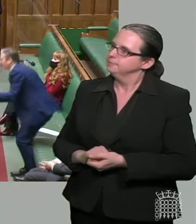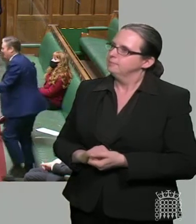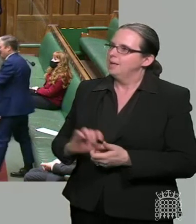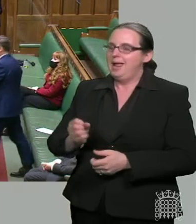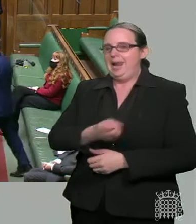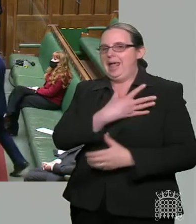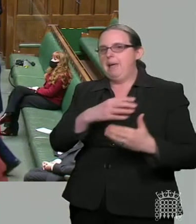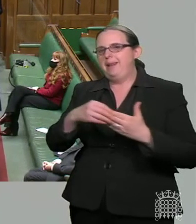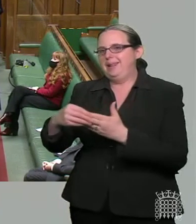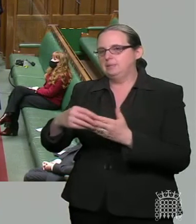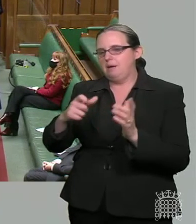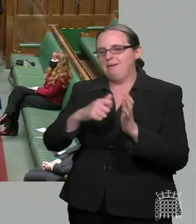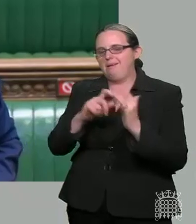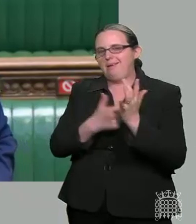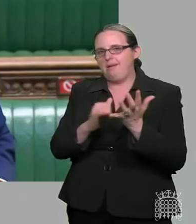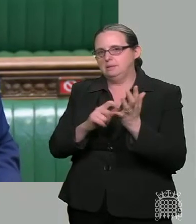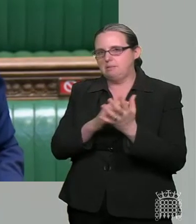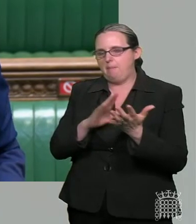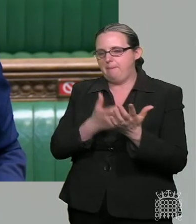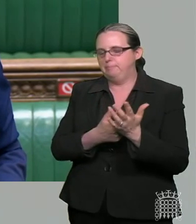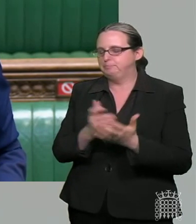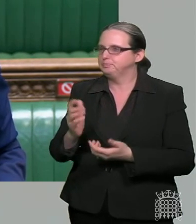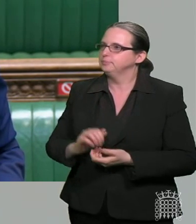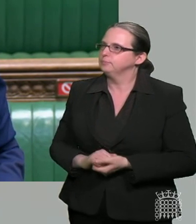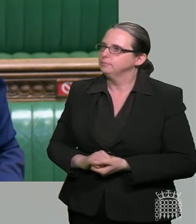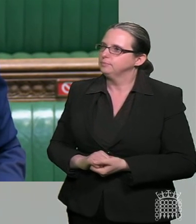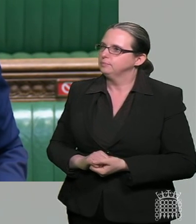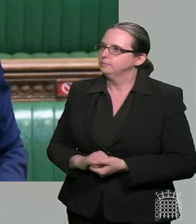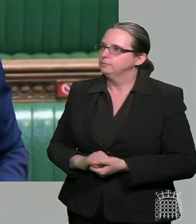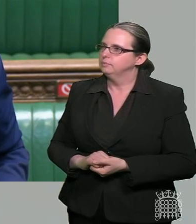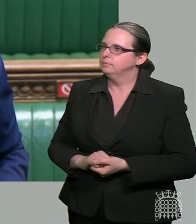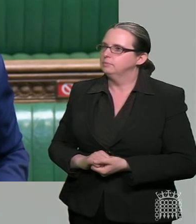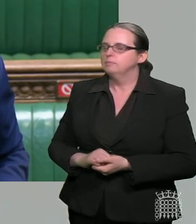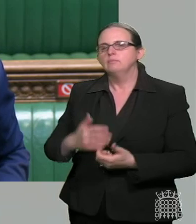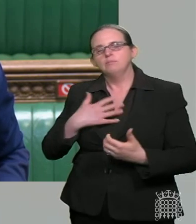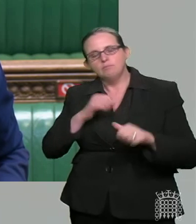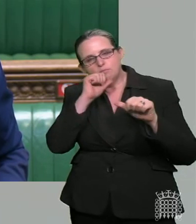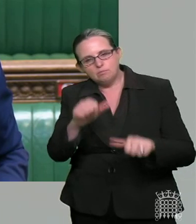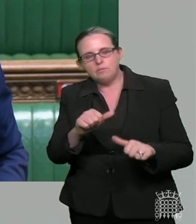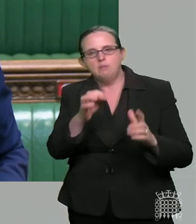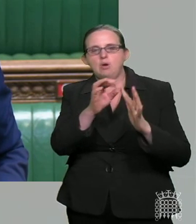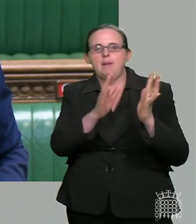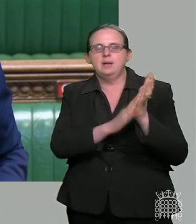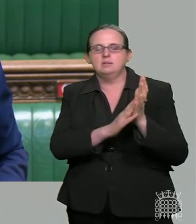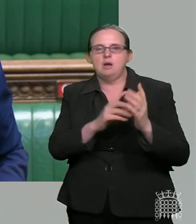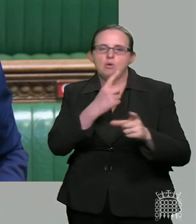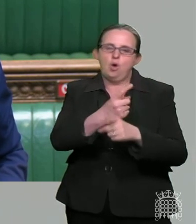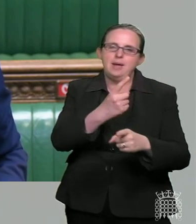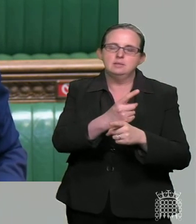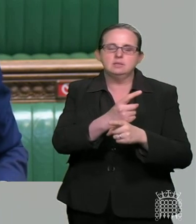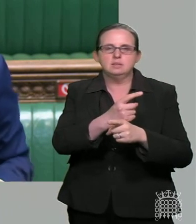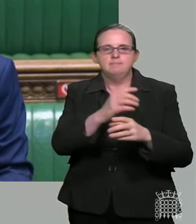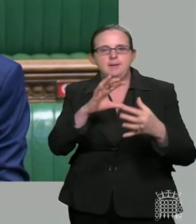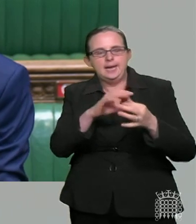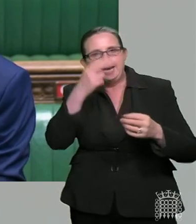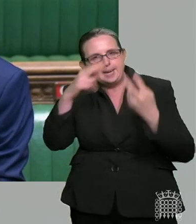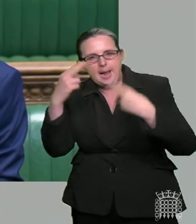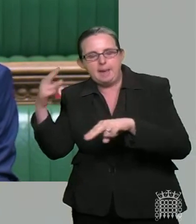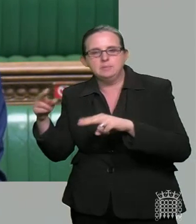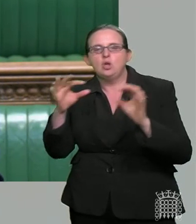I welcome the Prime Minister’s comments on the Ballymurphy inquest and the sentiment behind them.